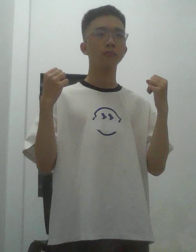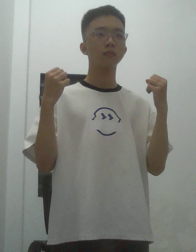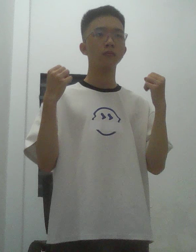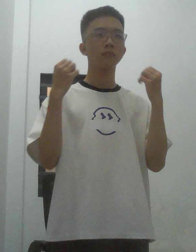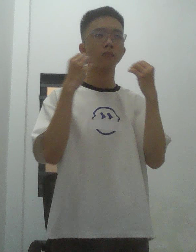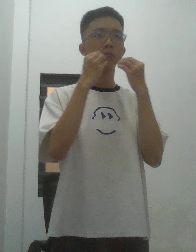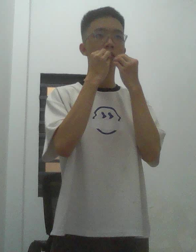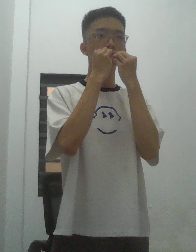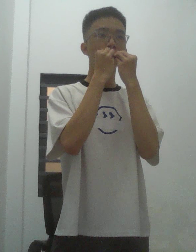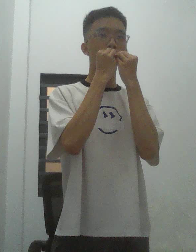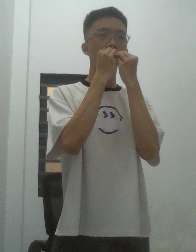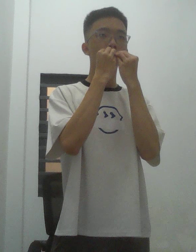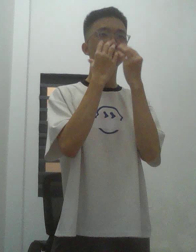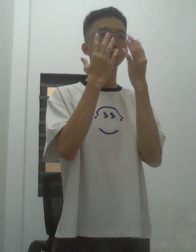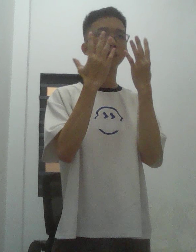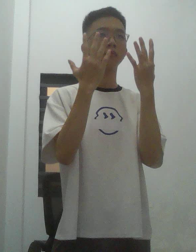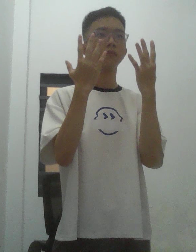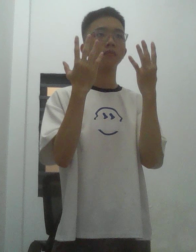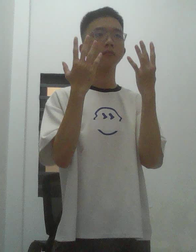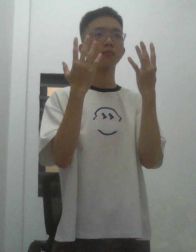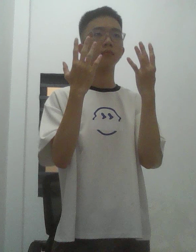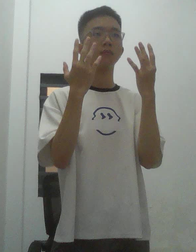cam on